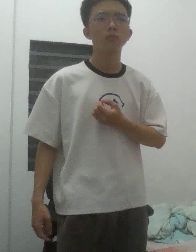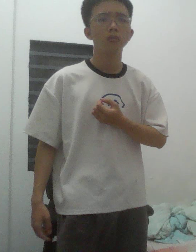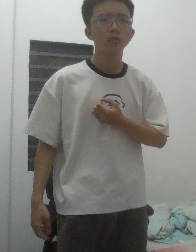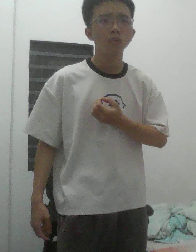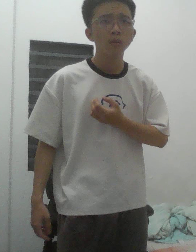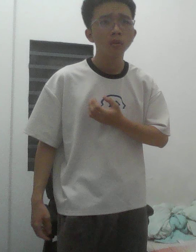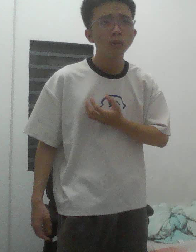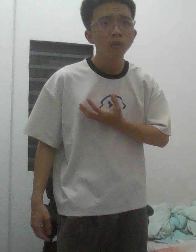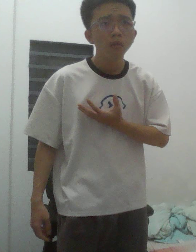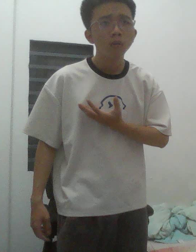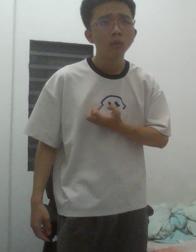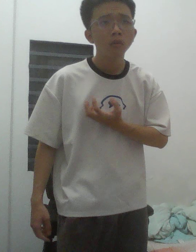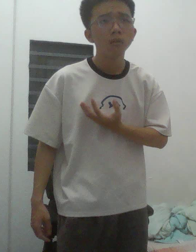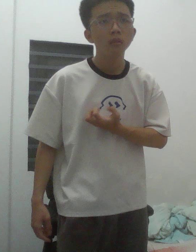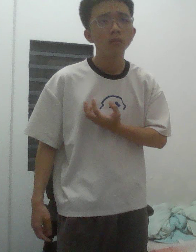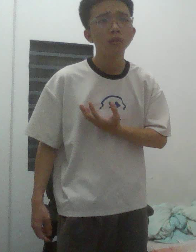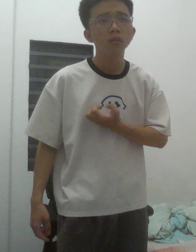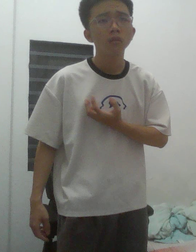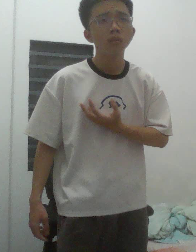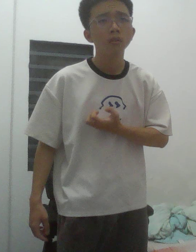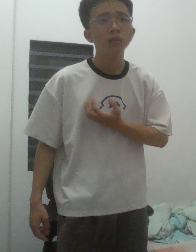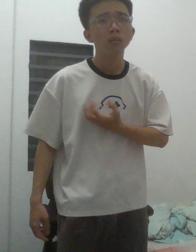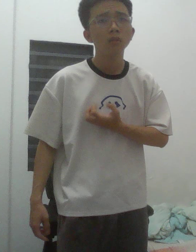lo so